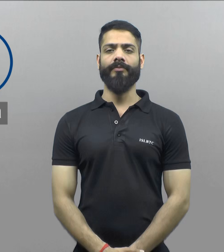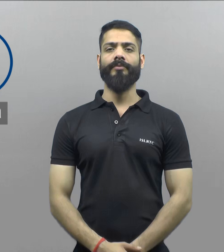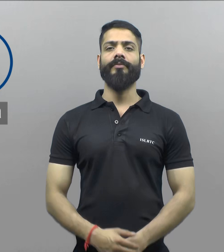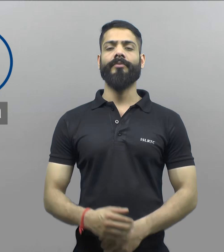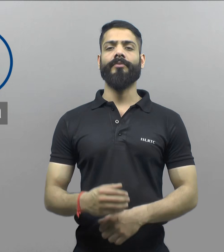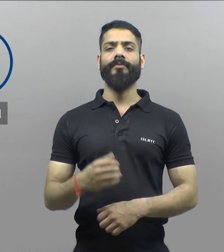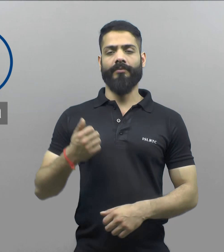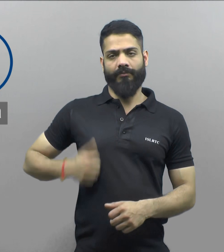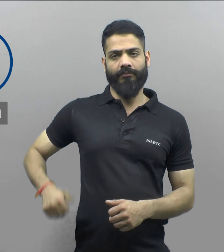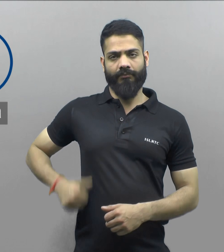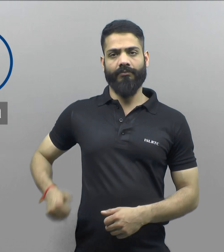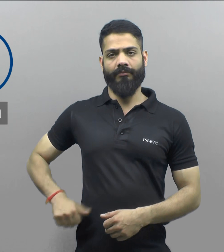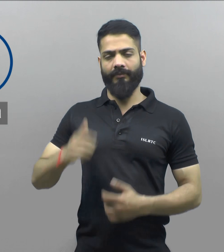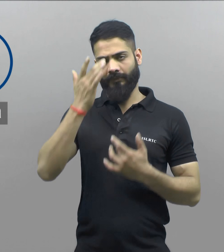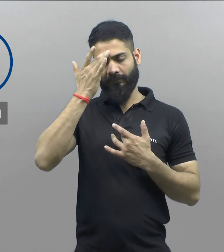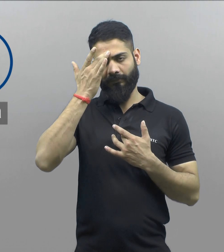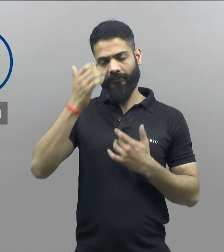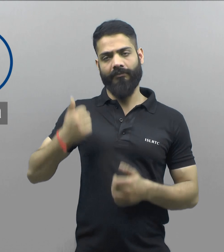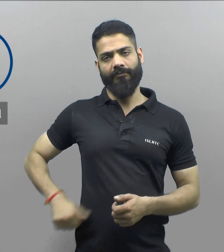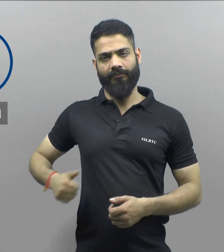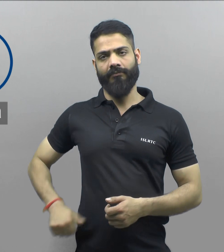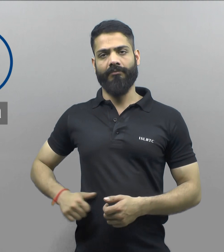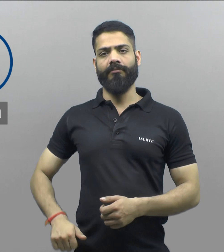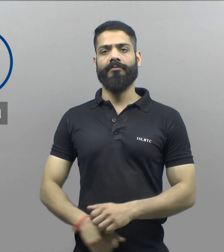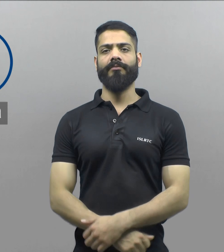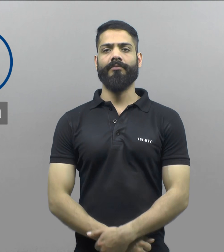Diarrhea